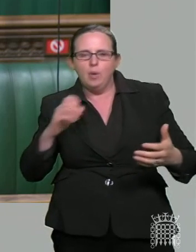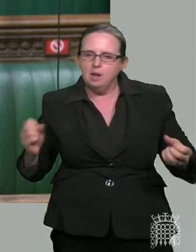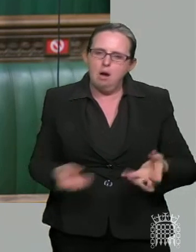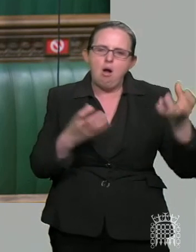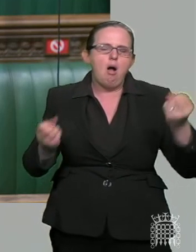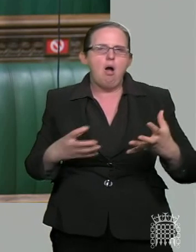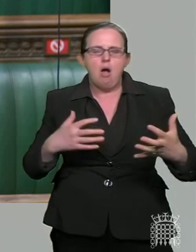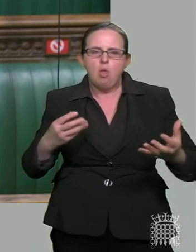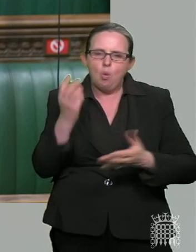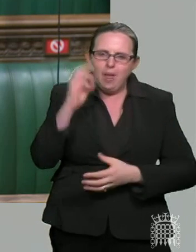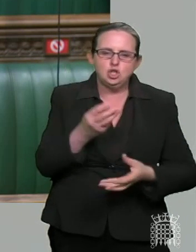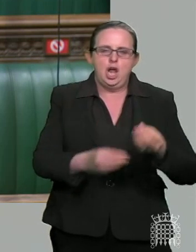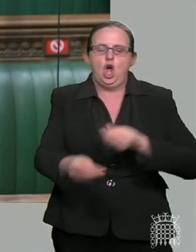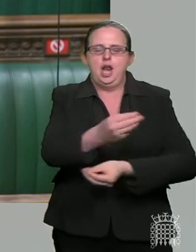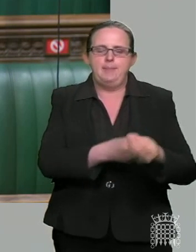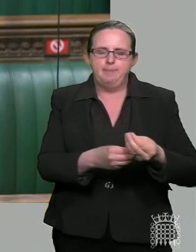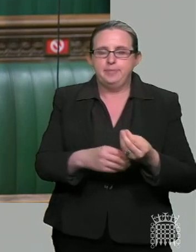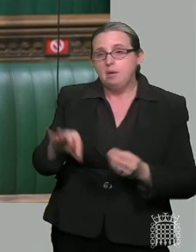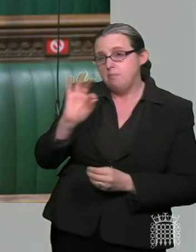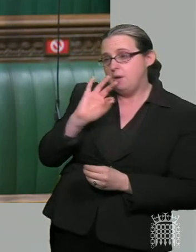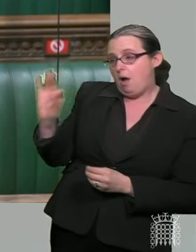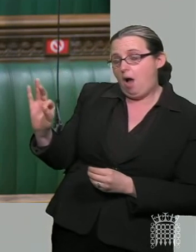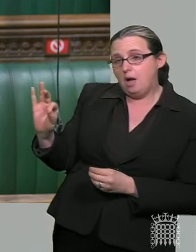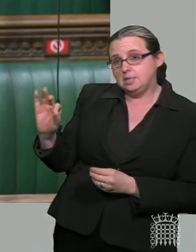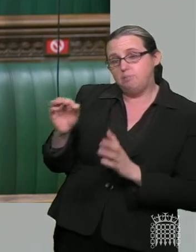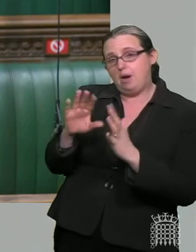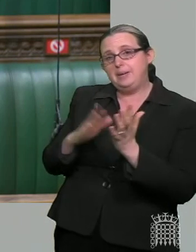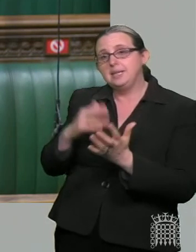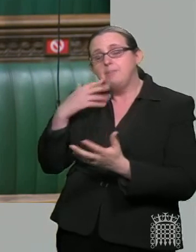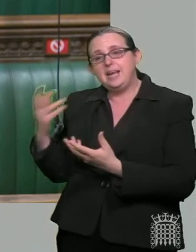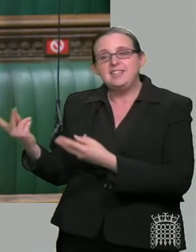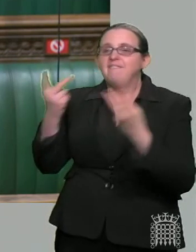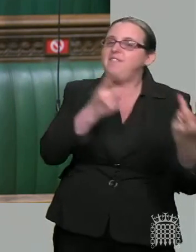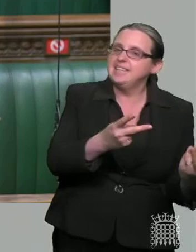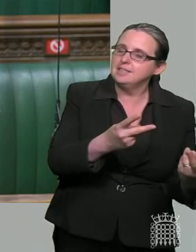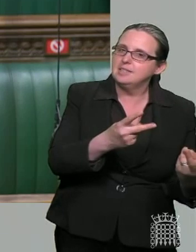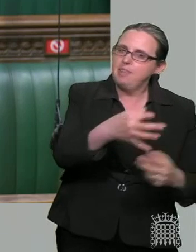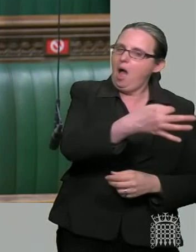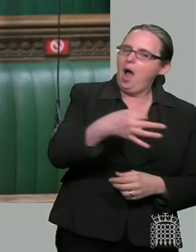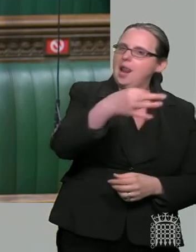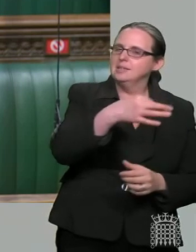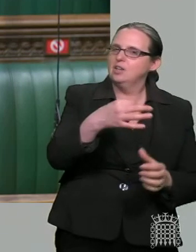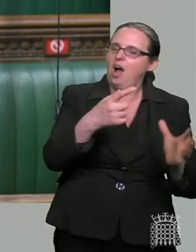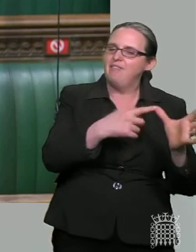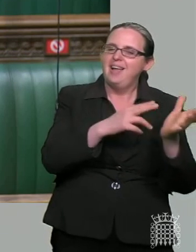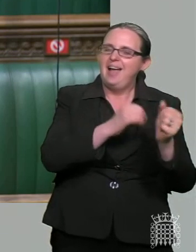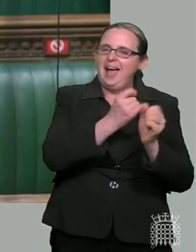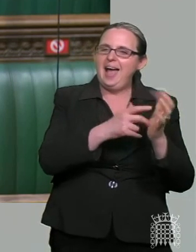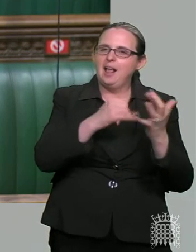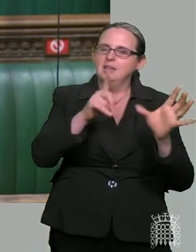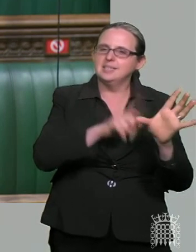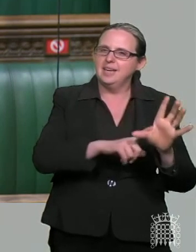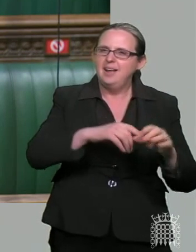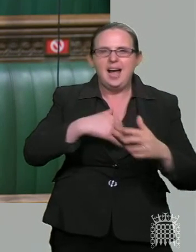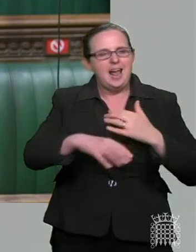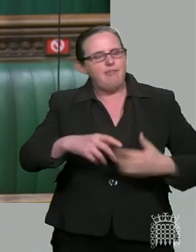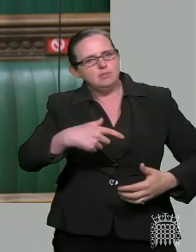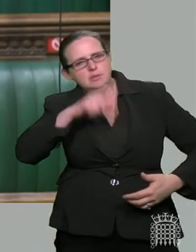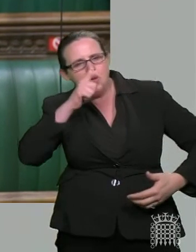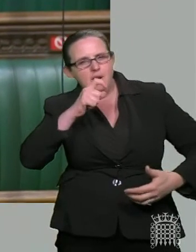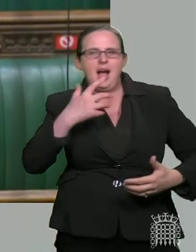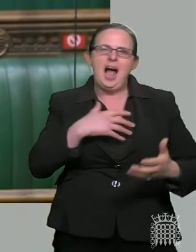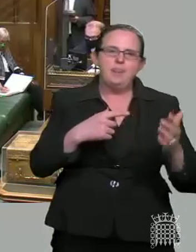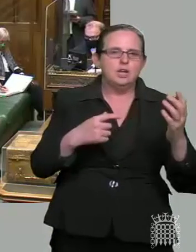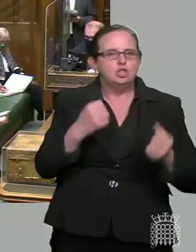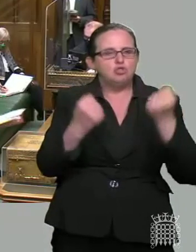Will the Prime Minister accept an invitation on behalf of the people of Ynys Môn to join me on a tour of the island to include a panad at the truck stop café in Holyhead?